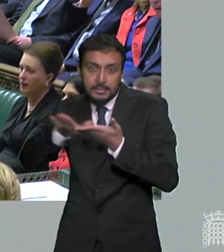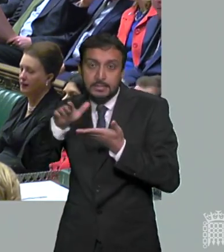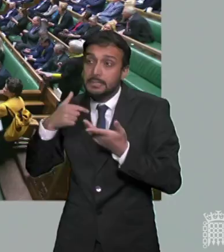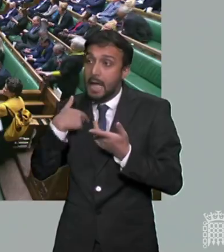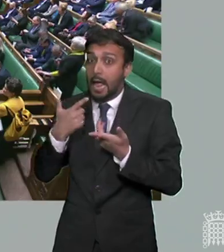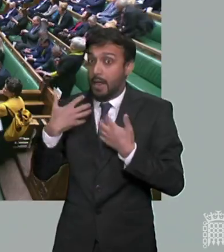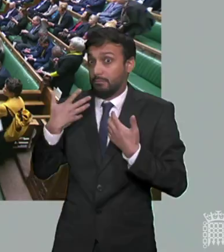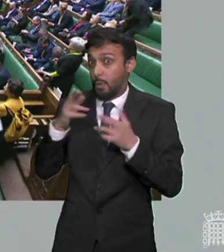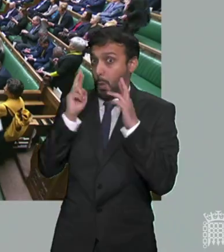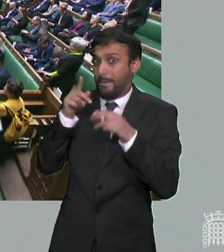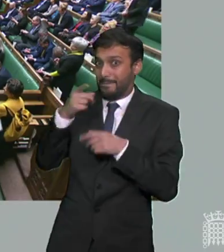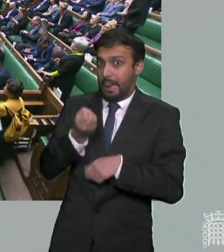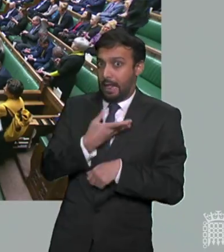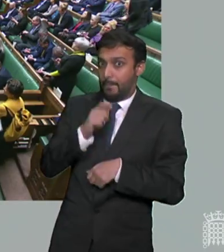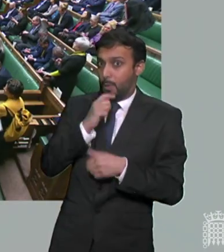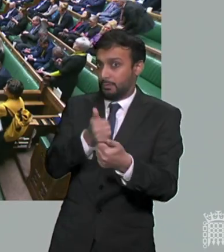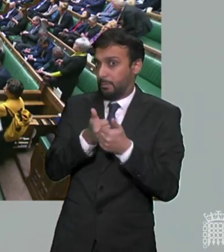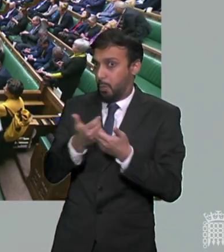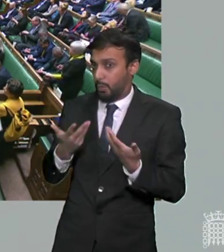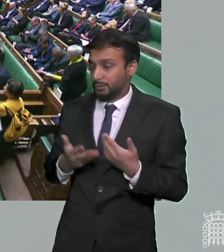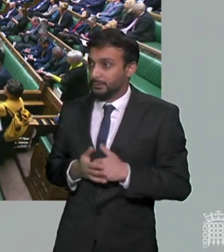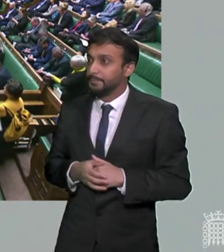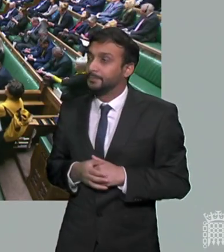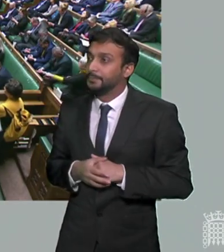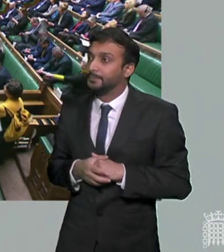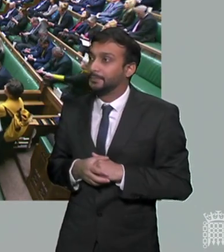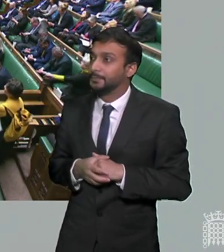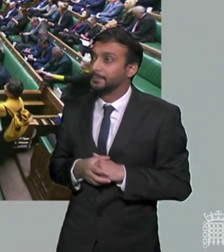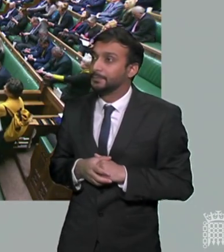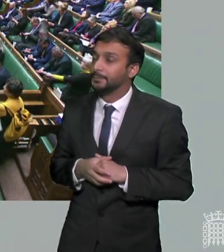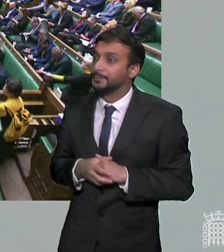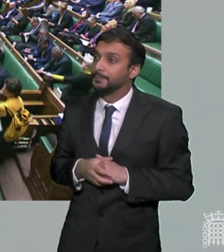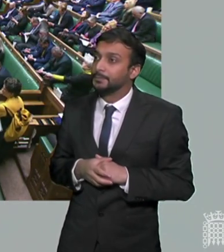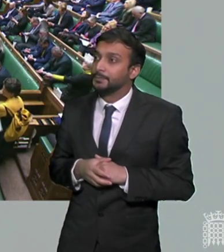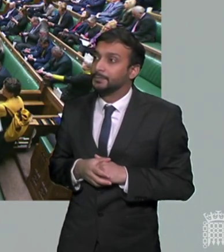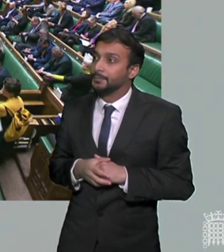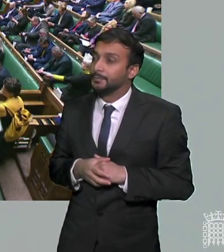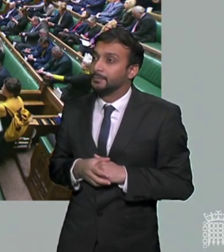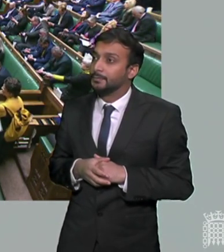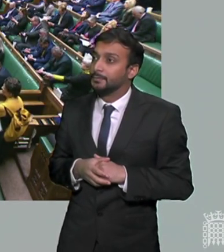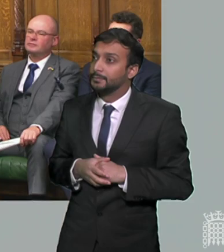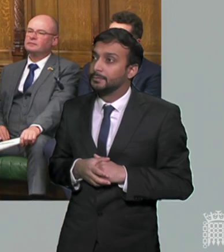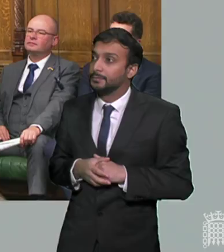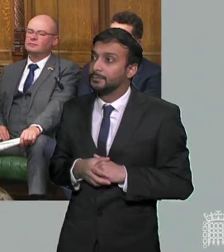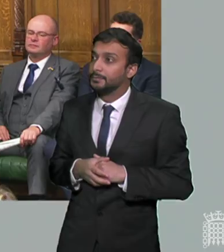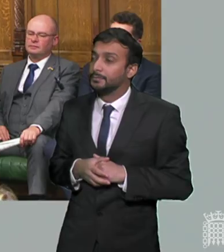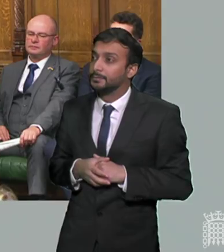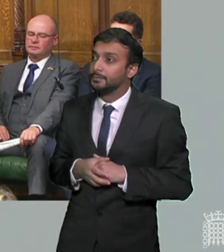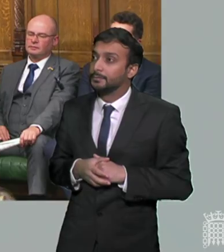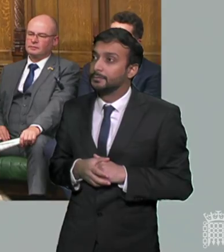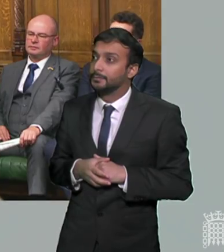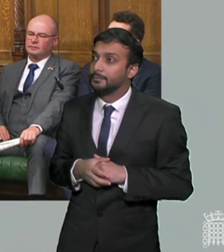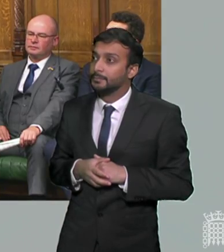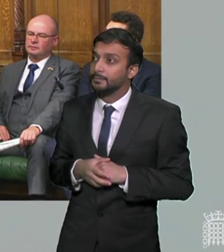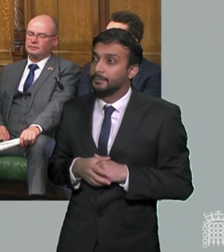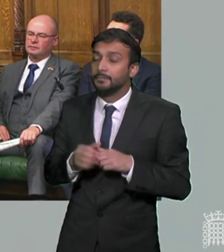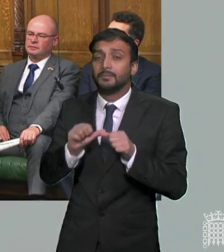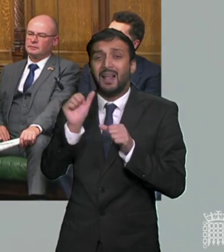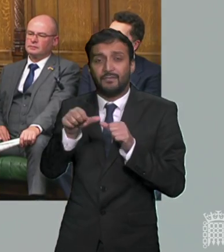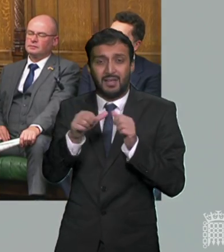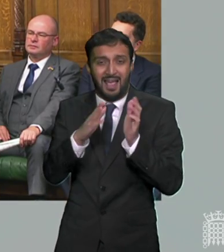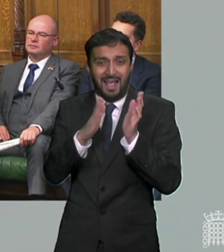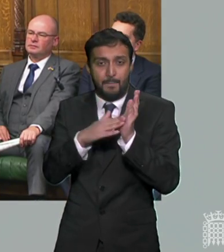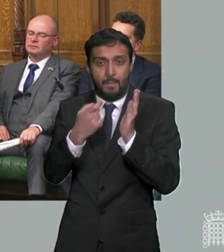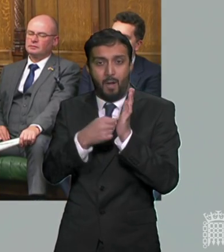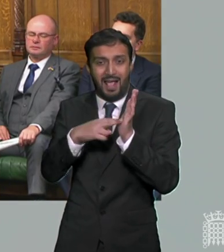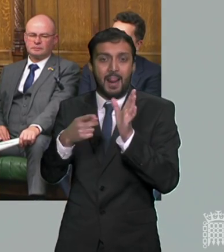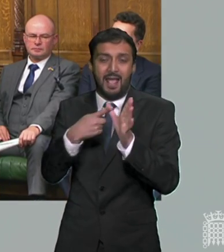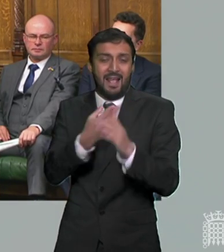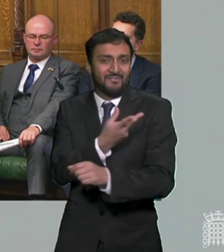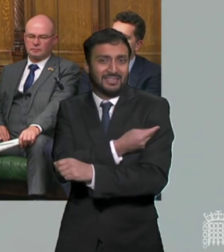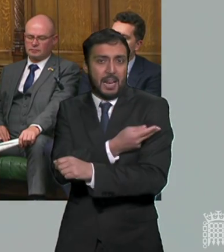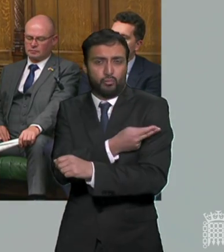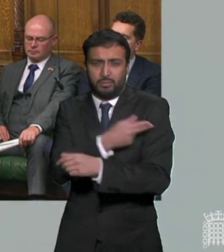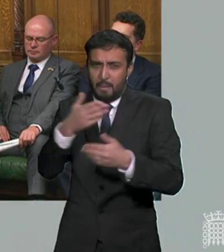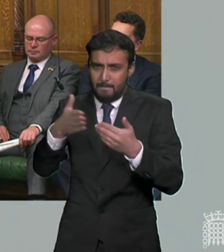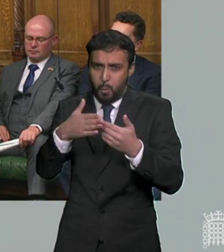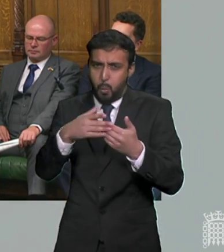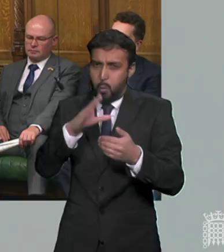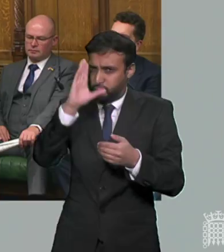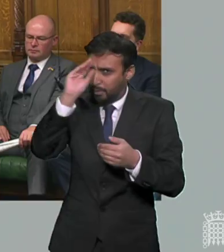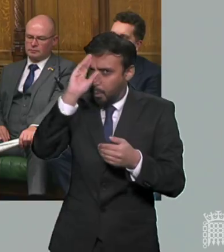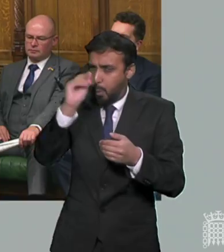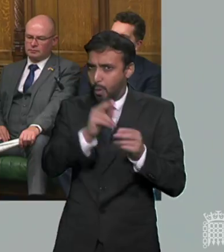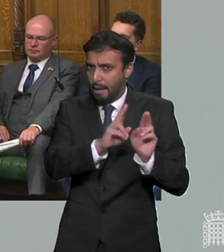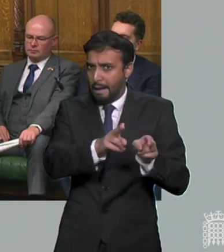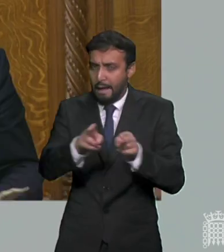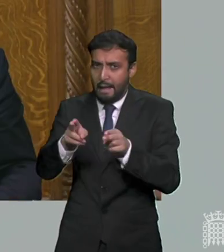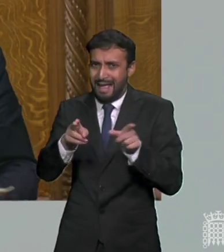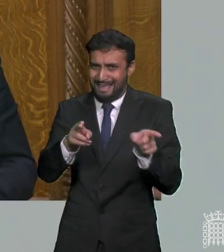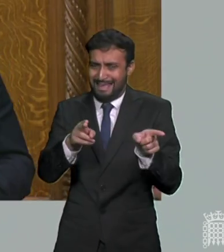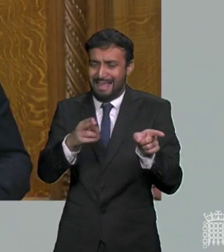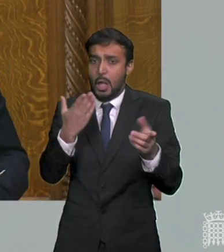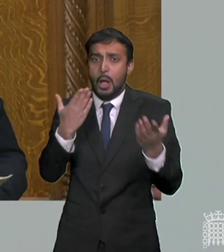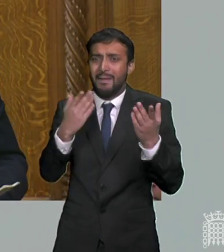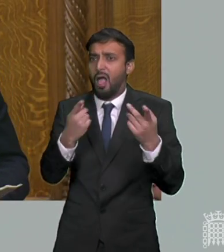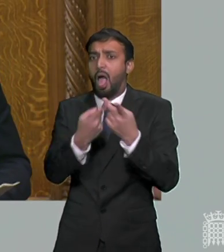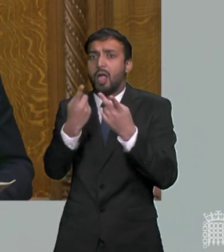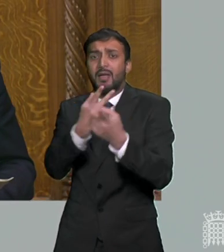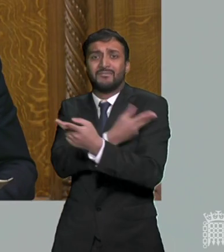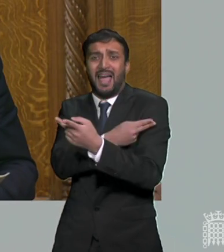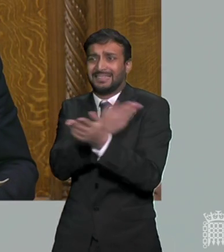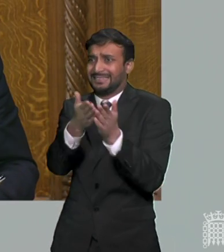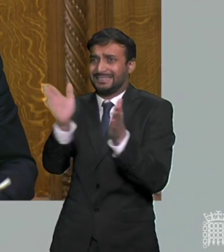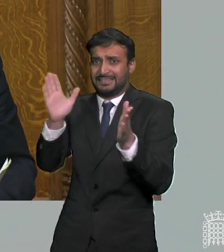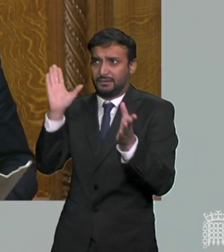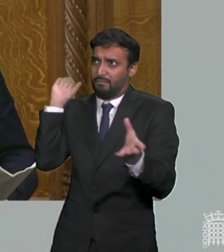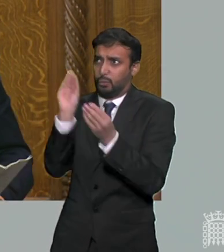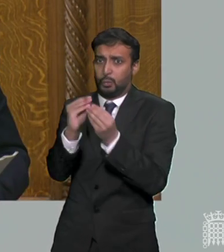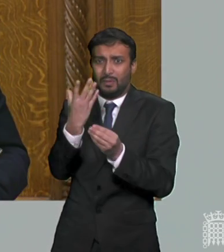There have been more reported deaths and adverse reactions following mRNA vaccinations in 18 months than there have been following every conventional vaccine administered worldwide in the last 50 years.